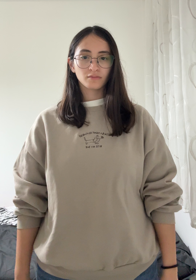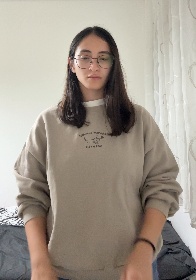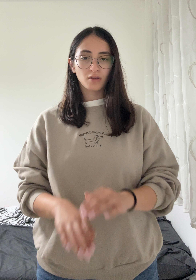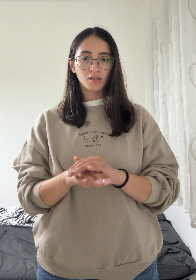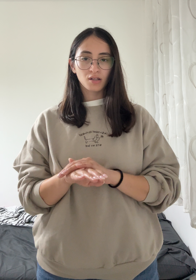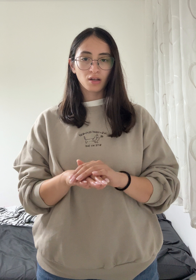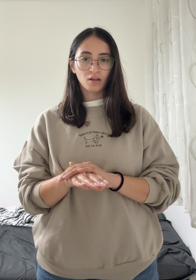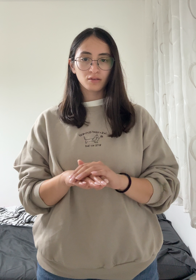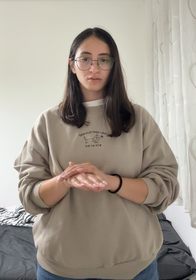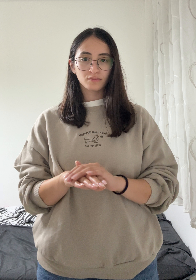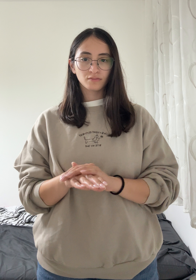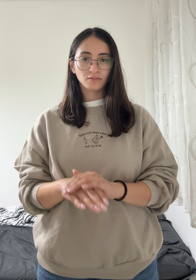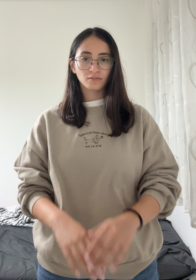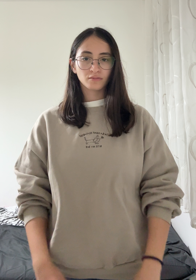סליחה